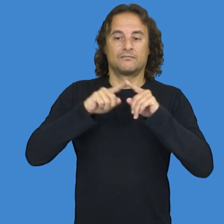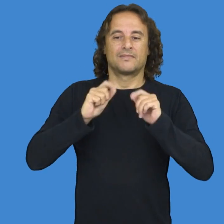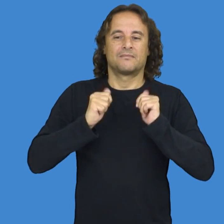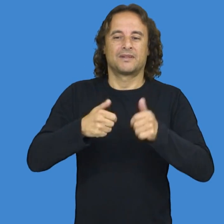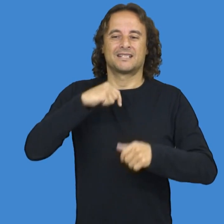empezar